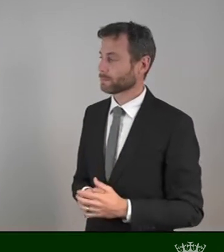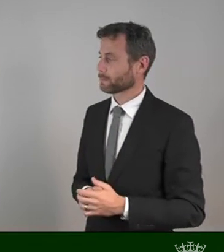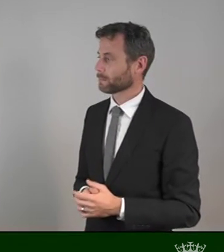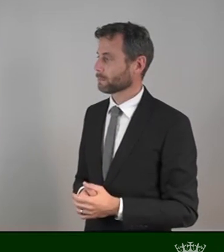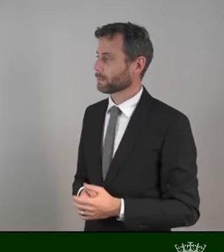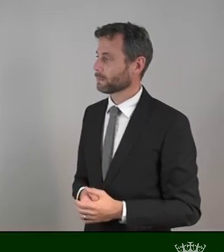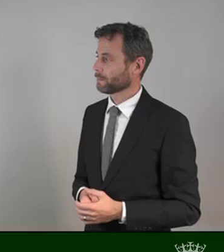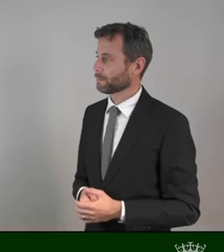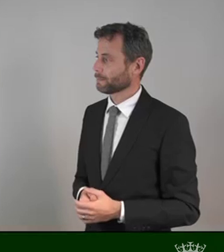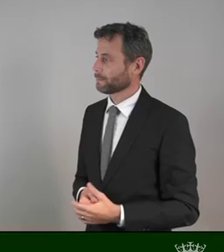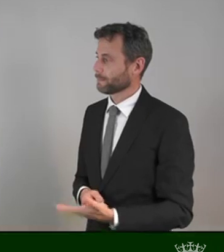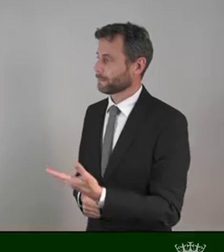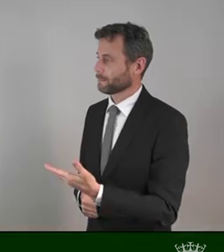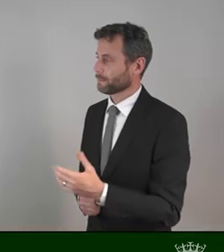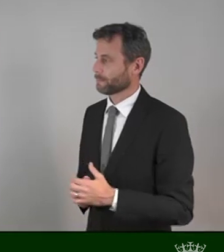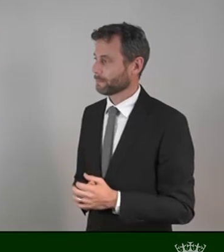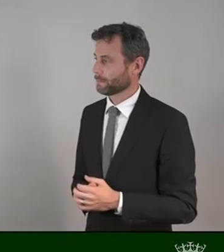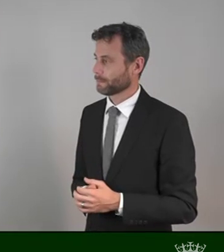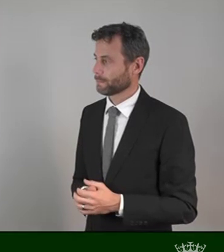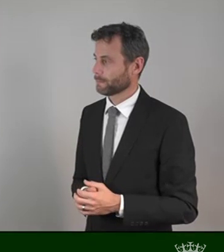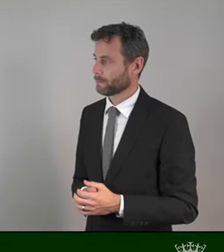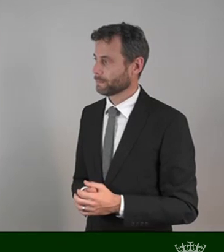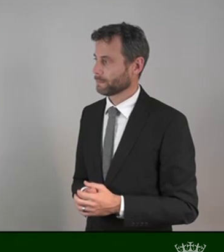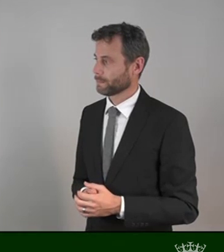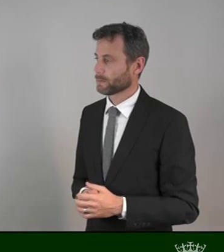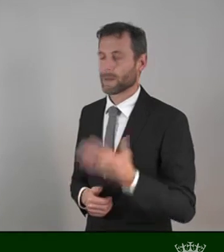Last week I visited Grange Academy, a special school in Kempston.